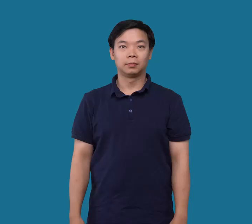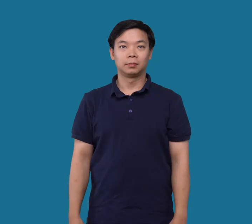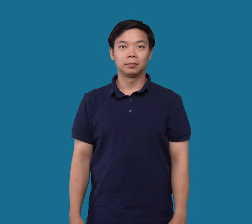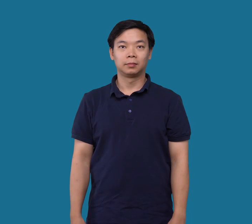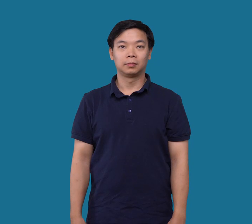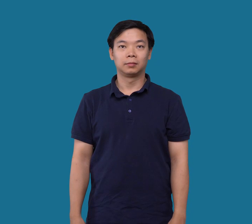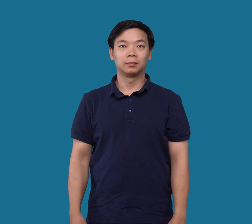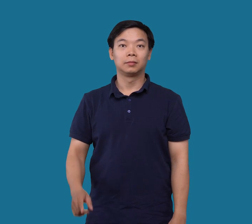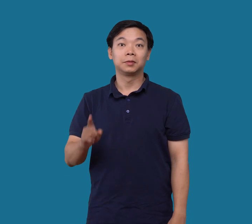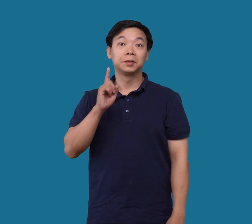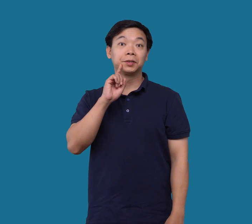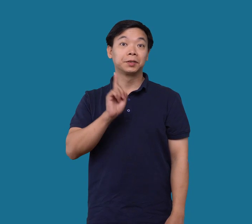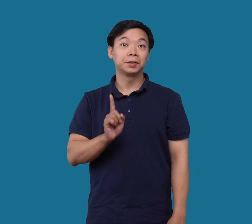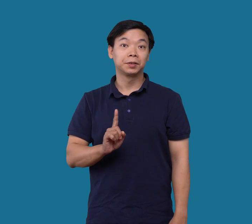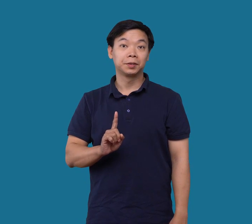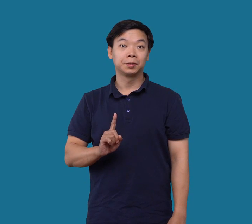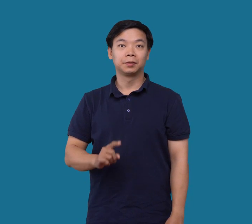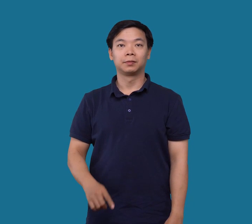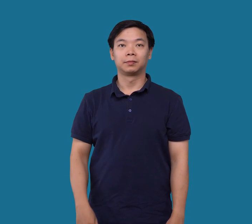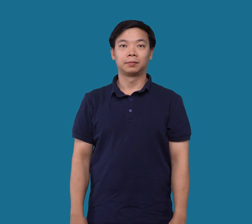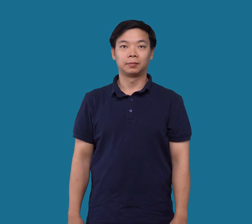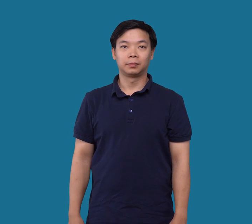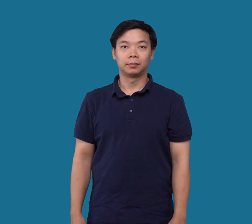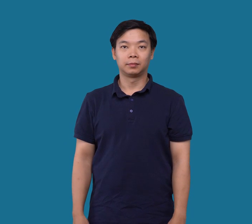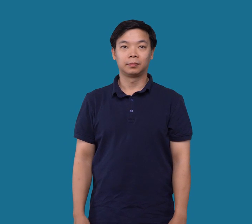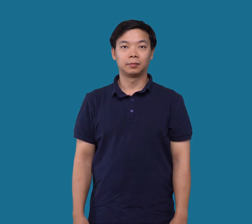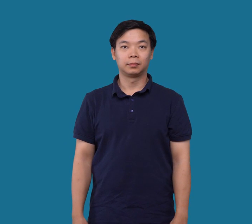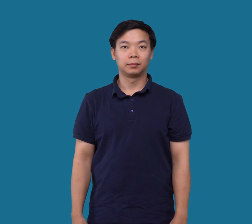điện